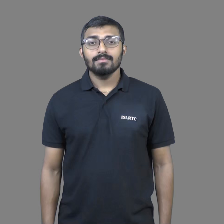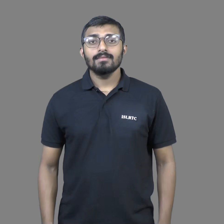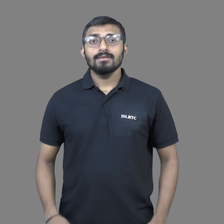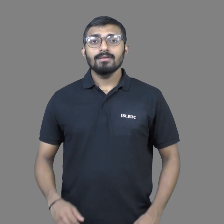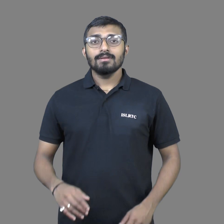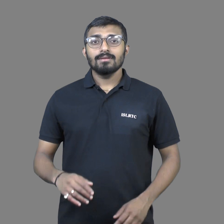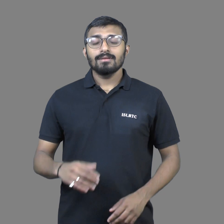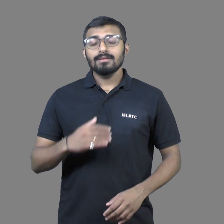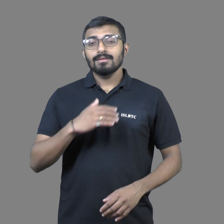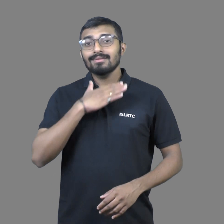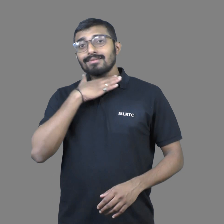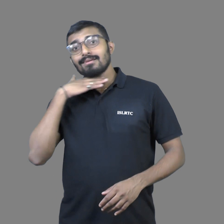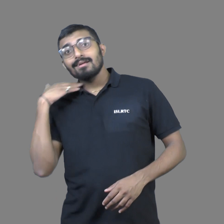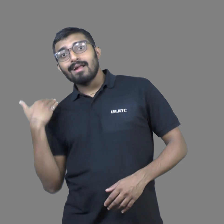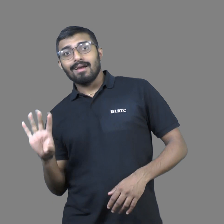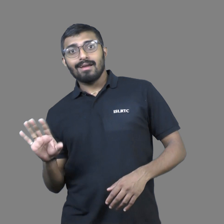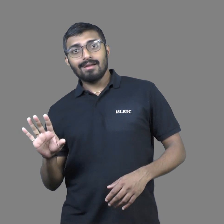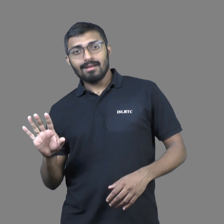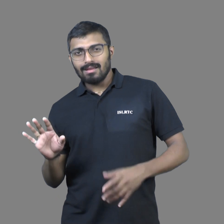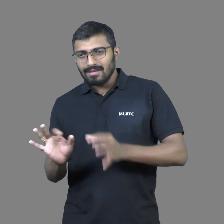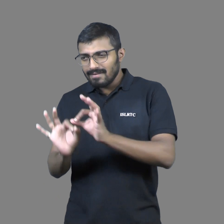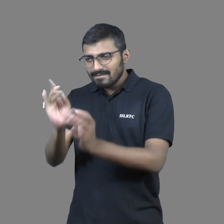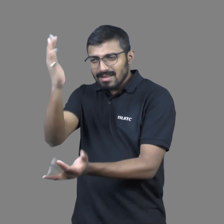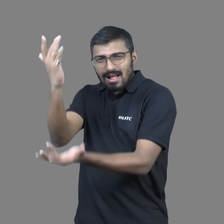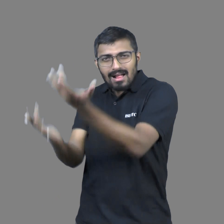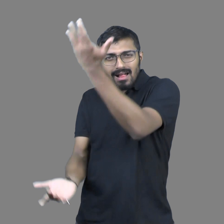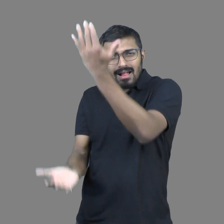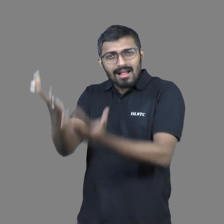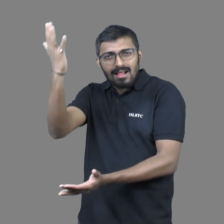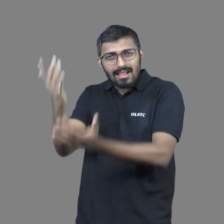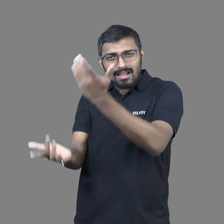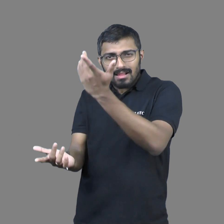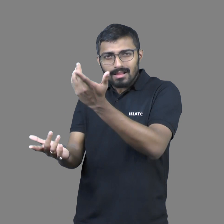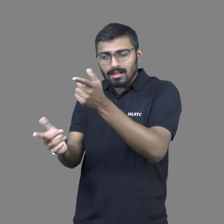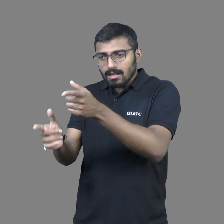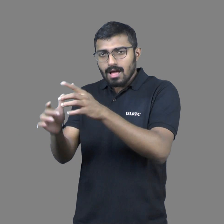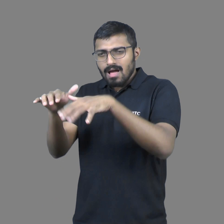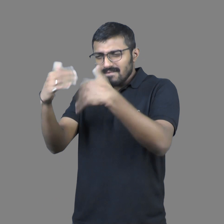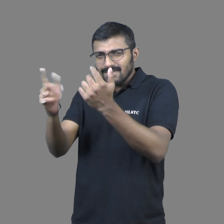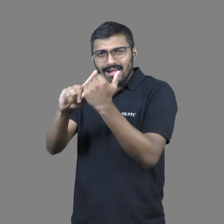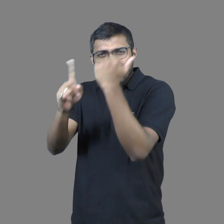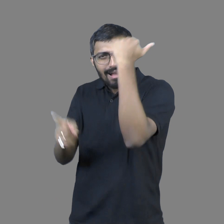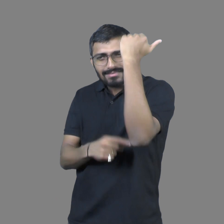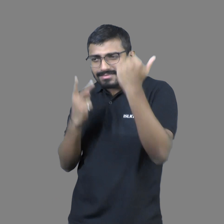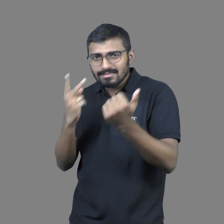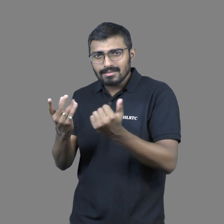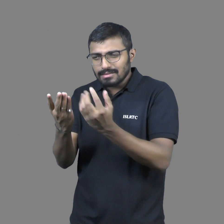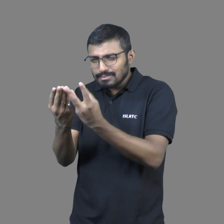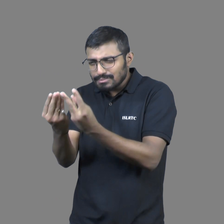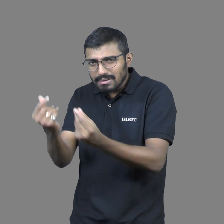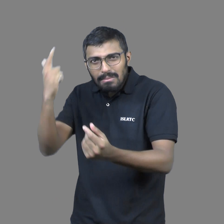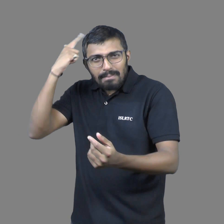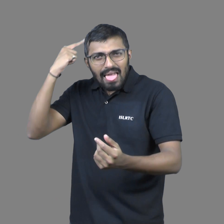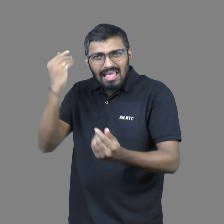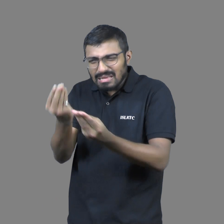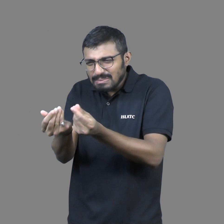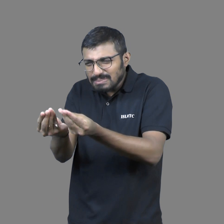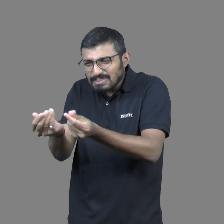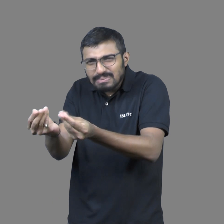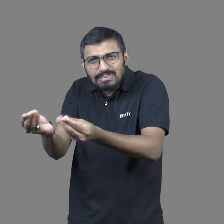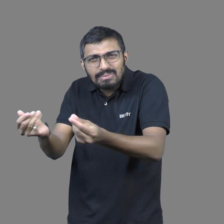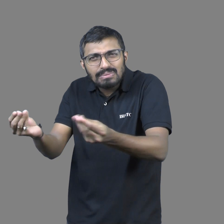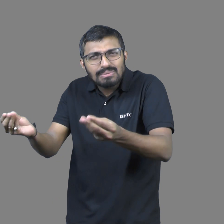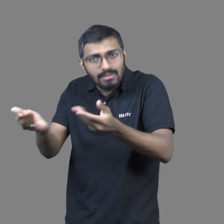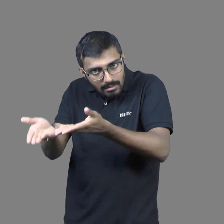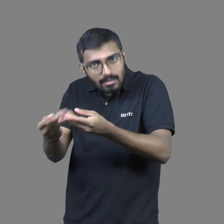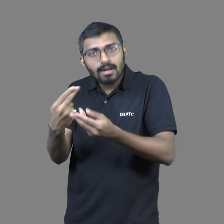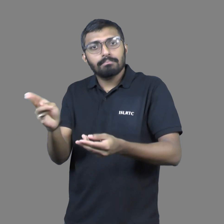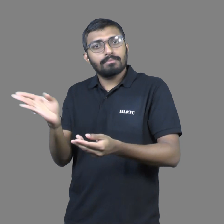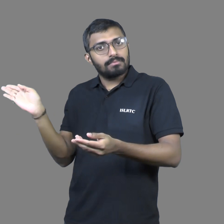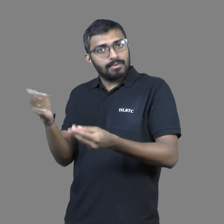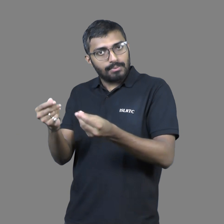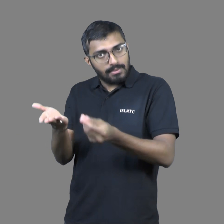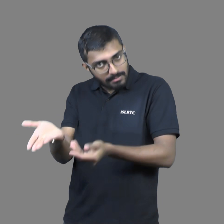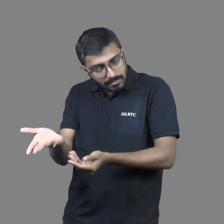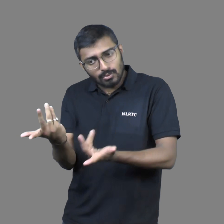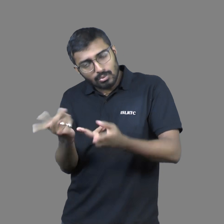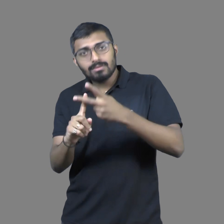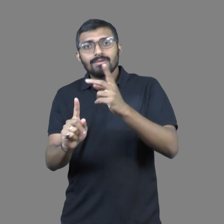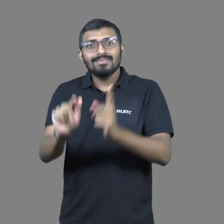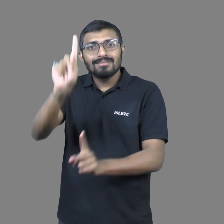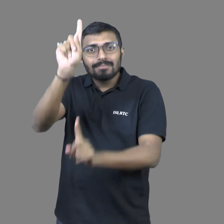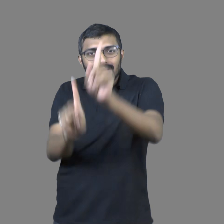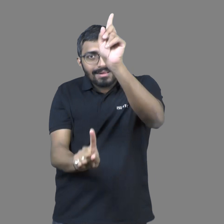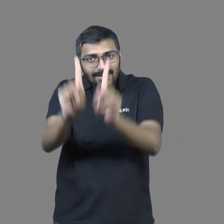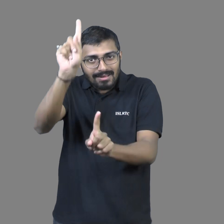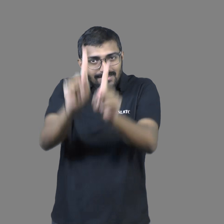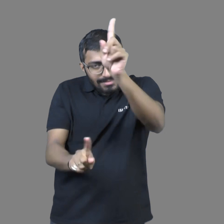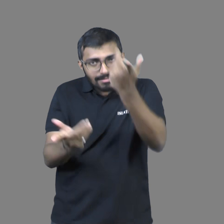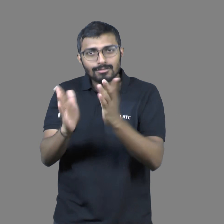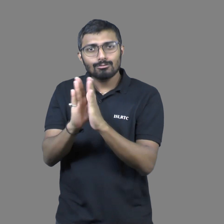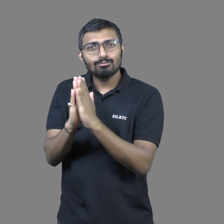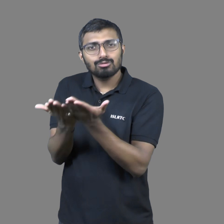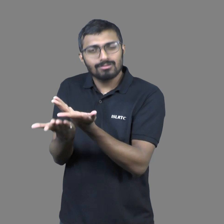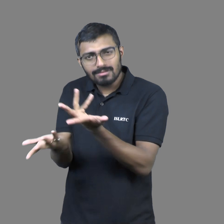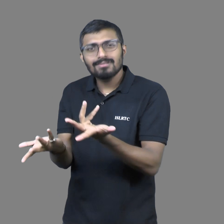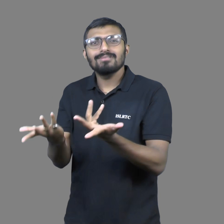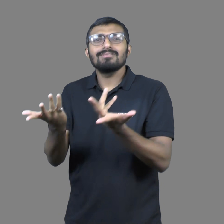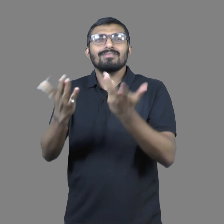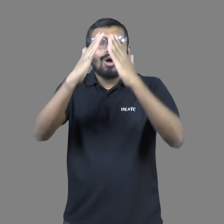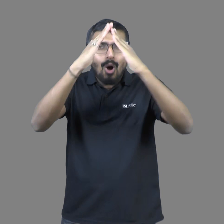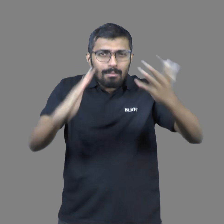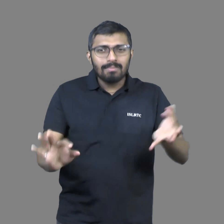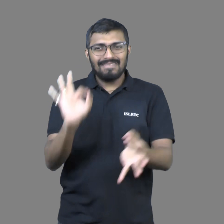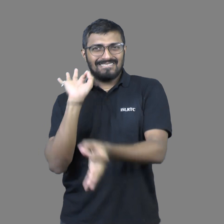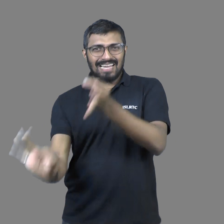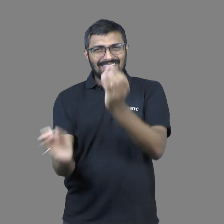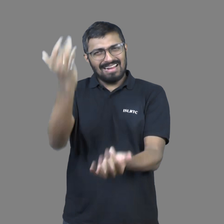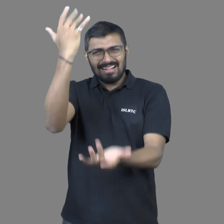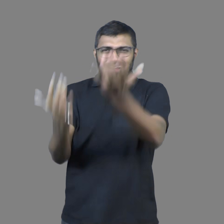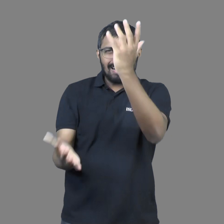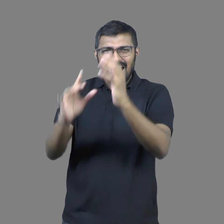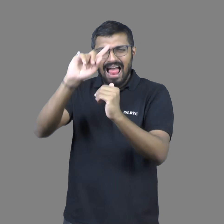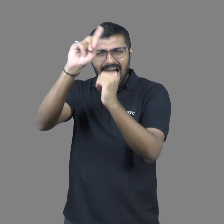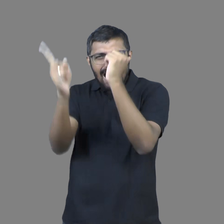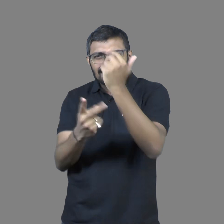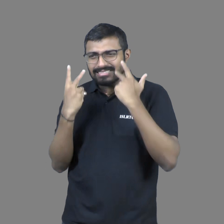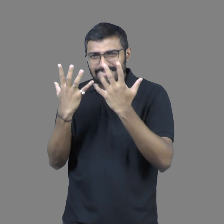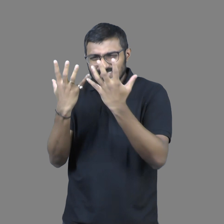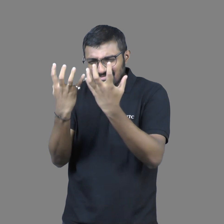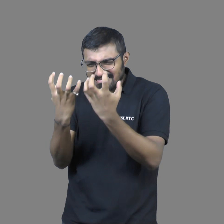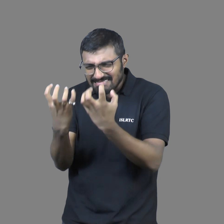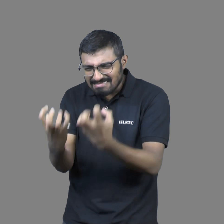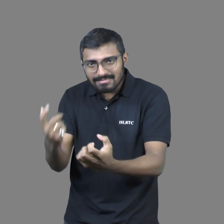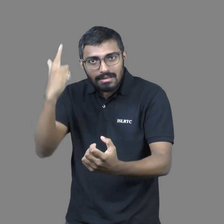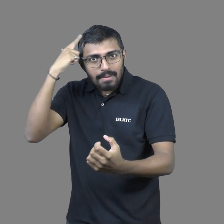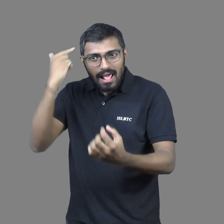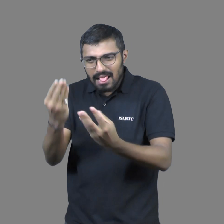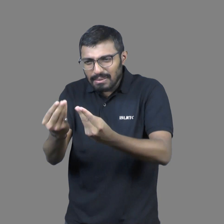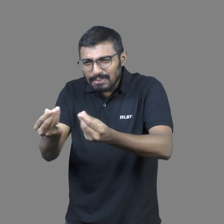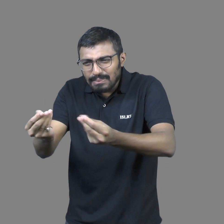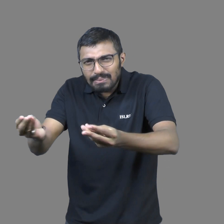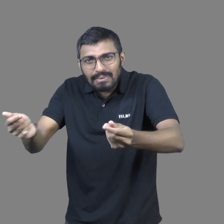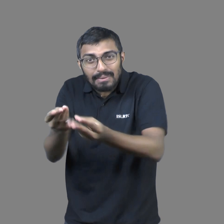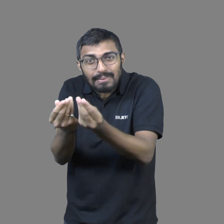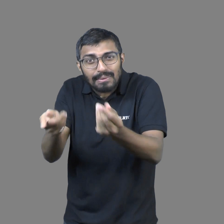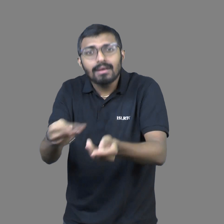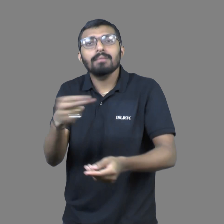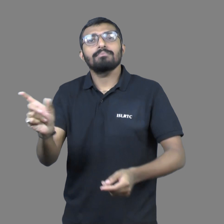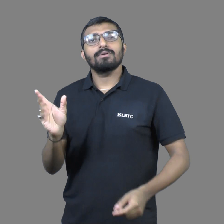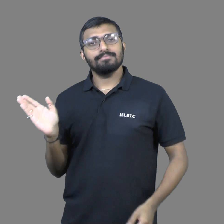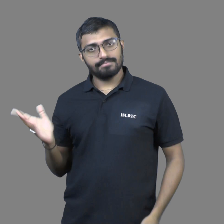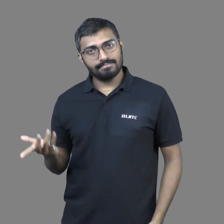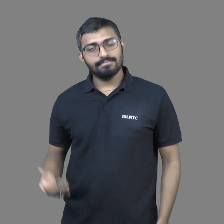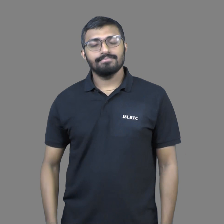Ash